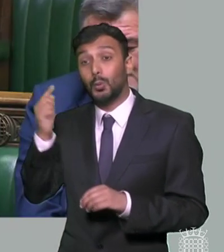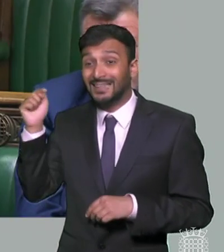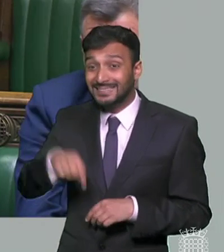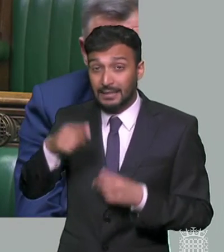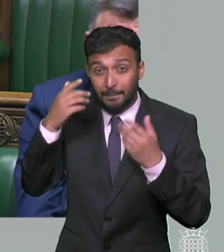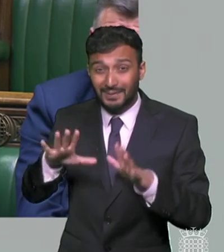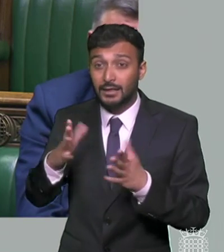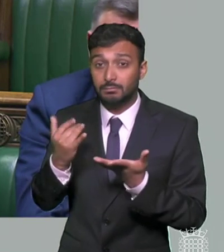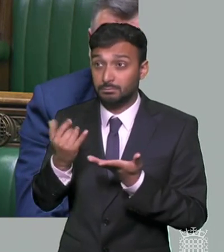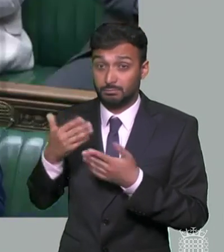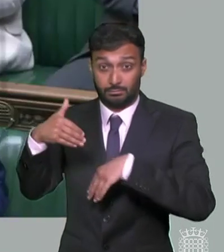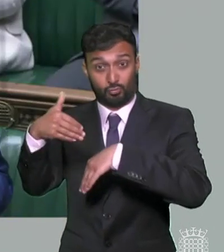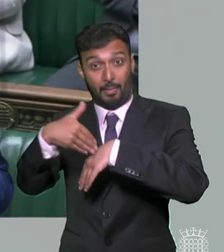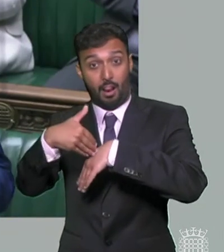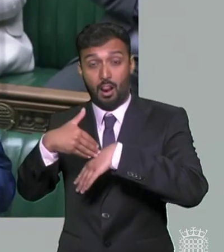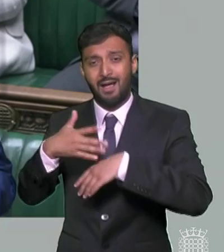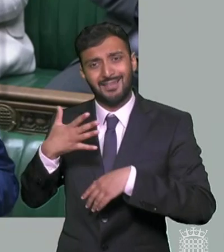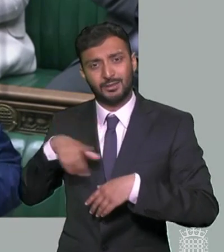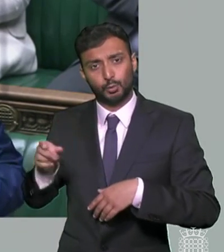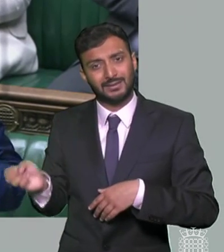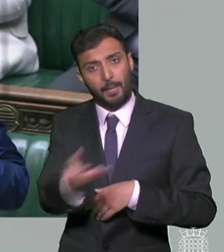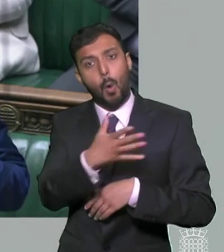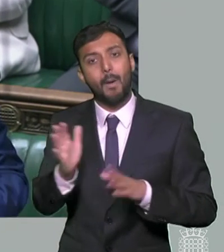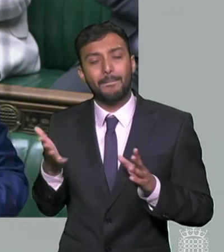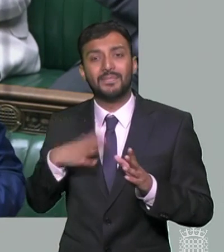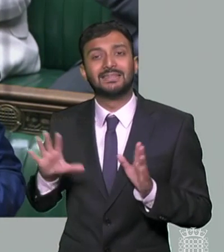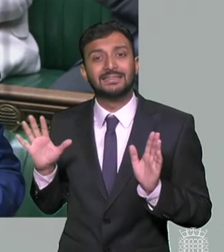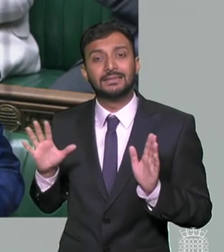The crucial thing—I am working on this with the Home Secretary—is to ensure that we do both those things.